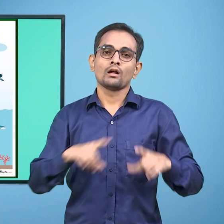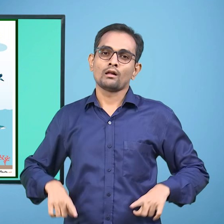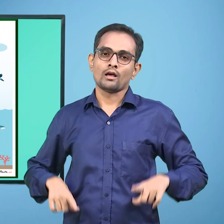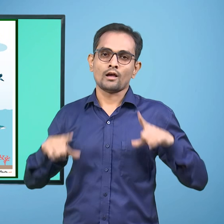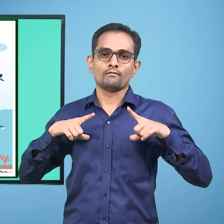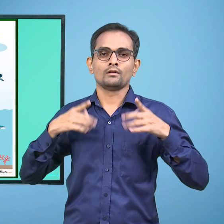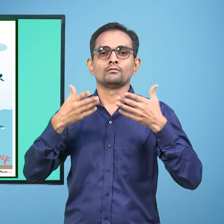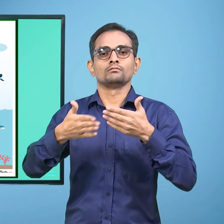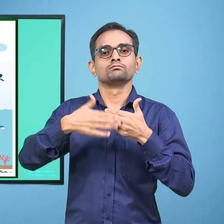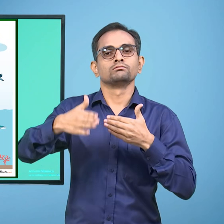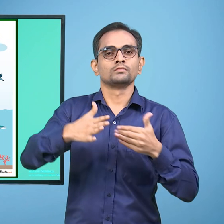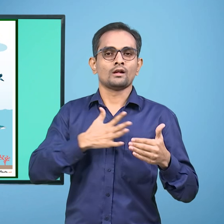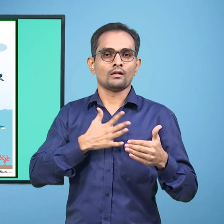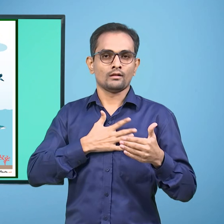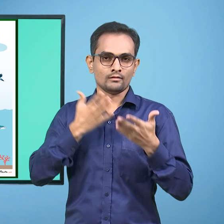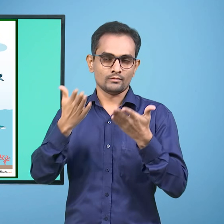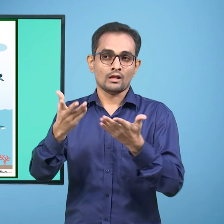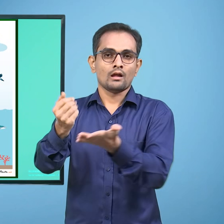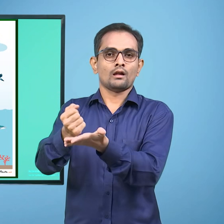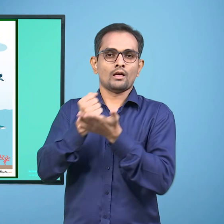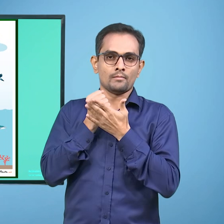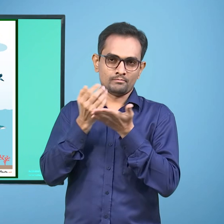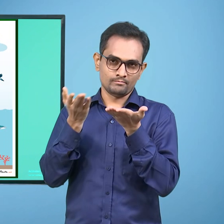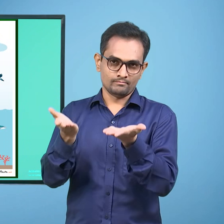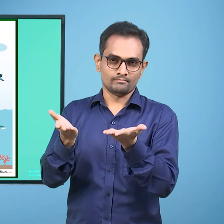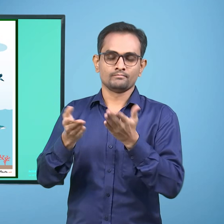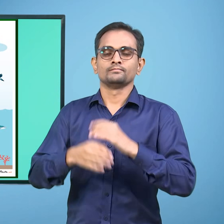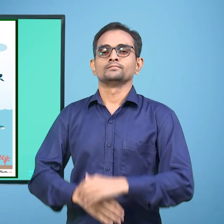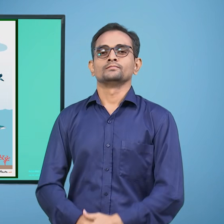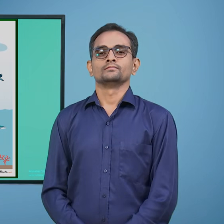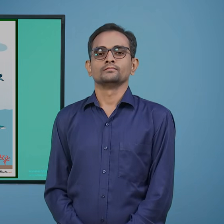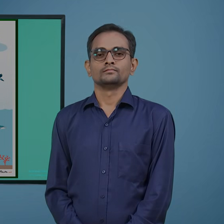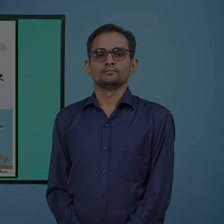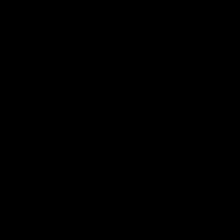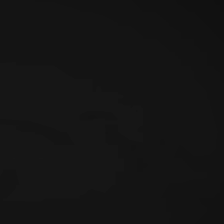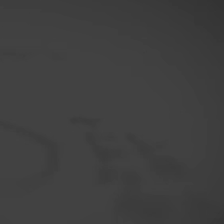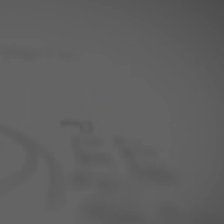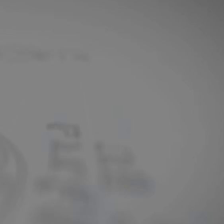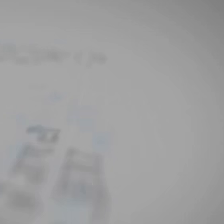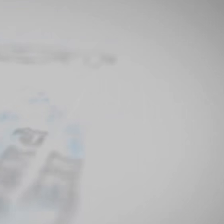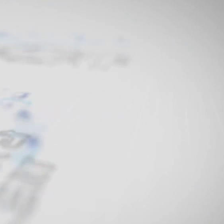for survival.